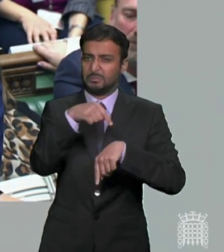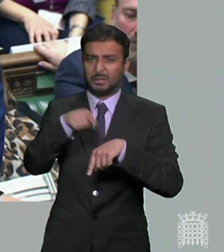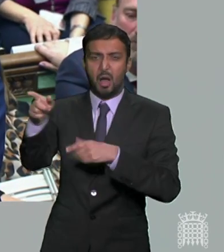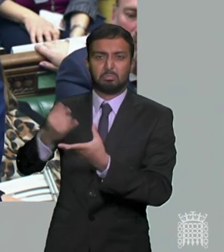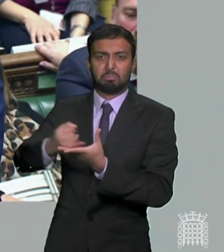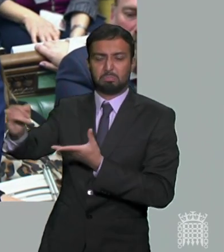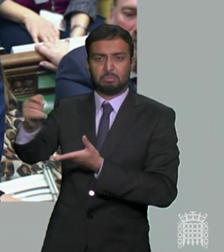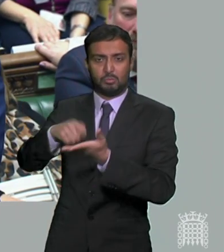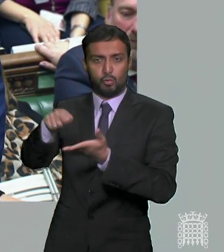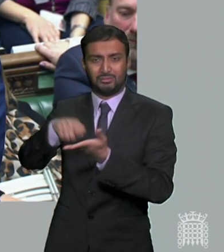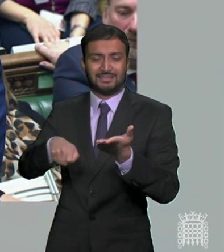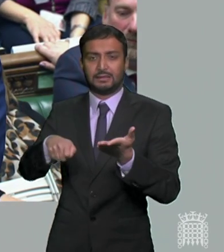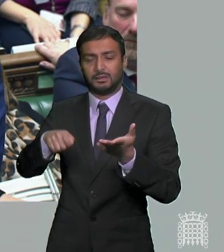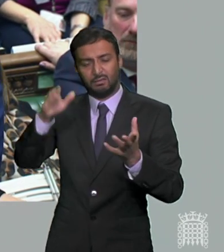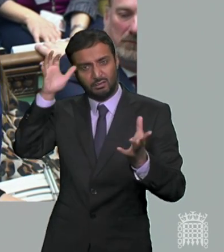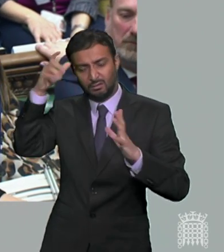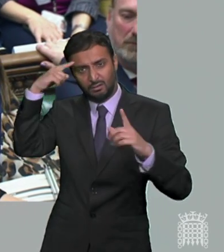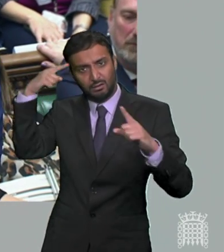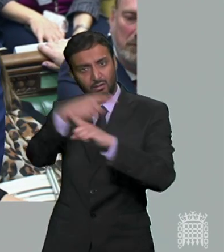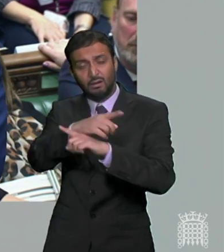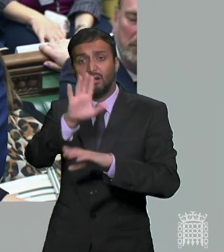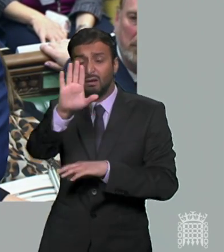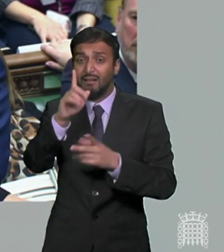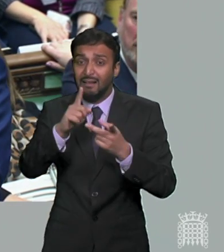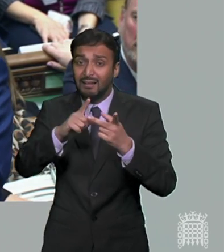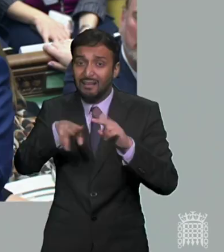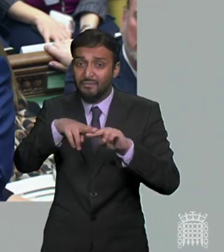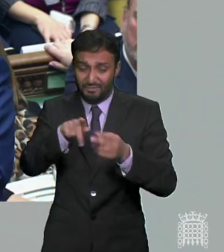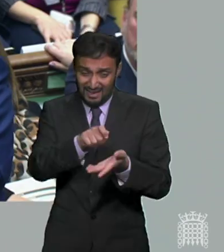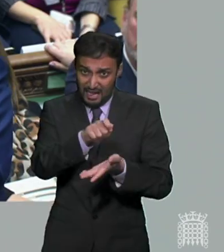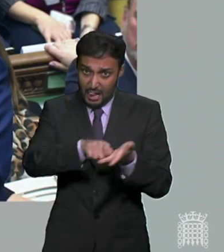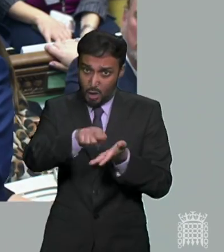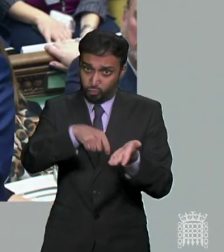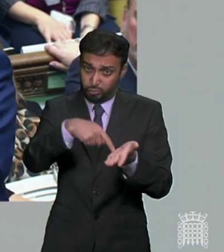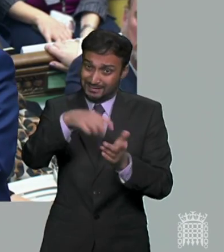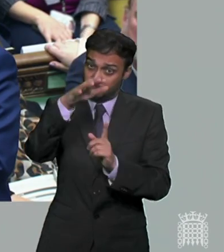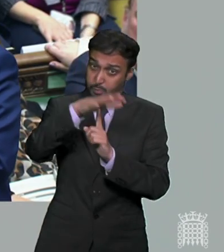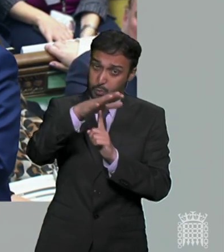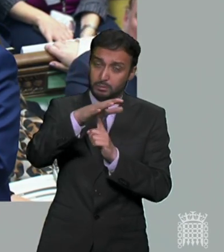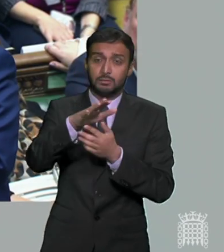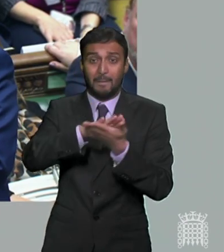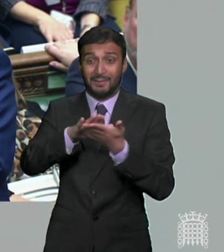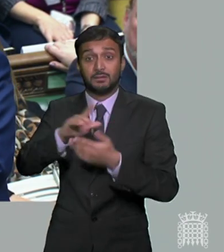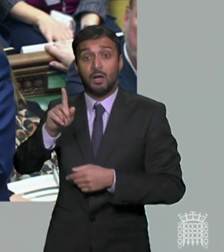If democracy is to matter, if elections matter, then mandates matter.